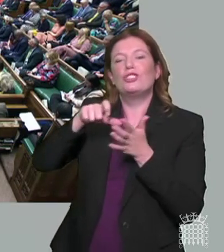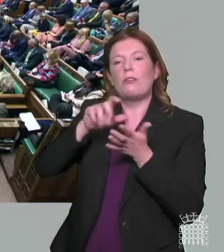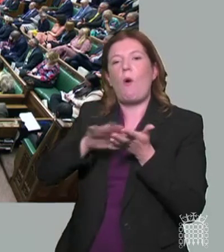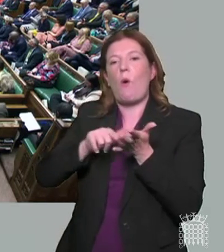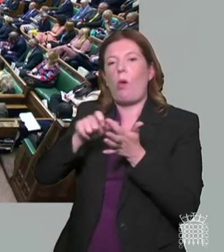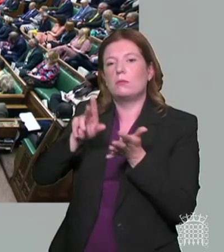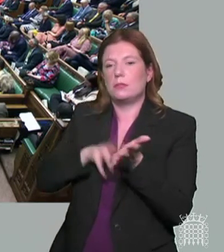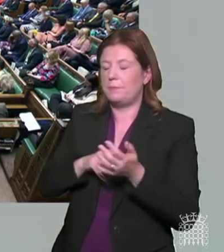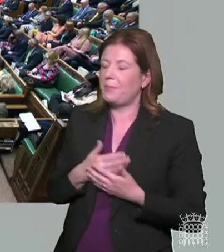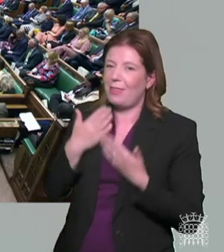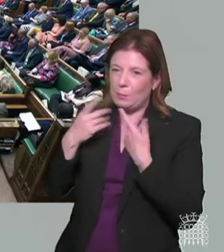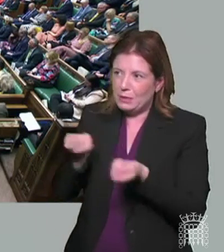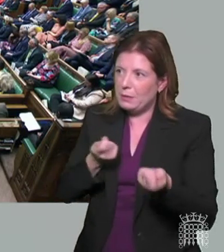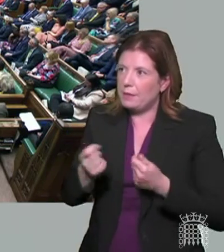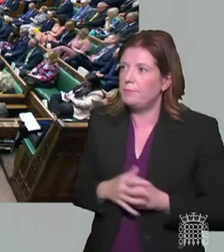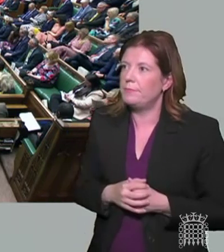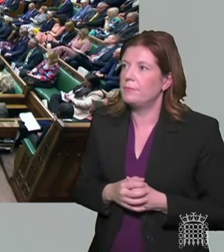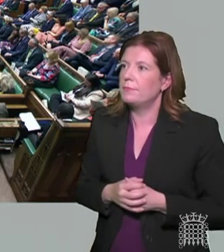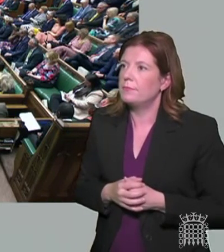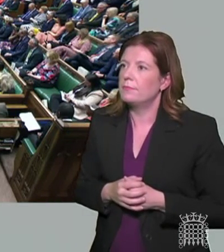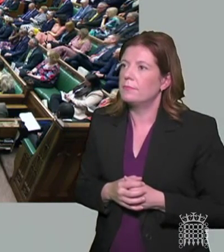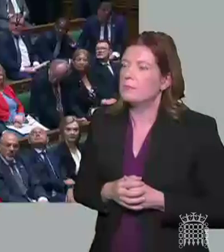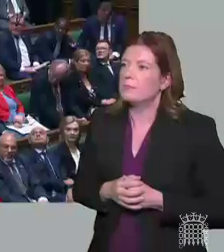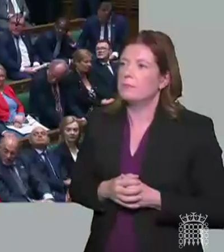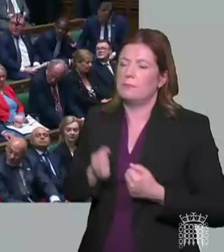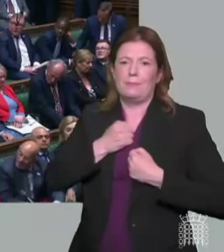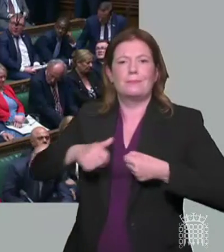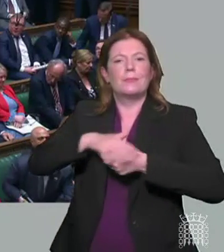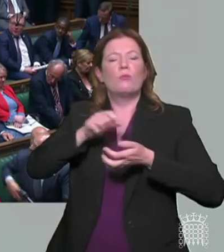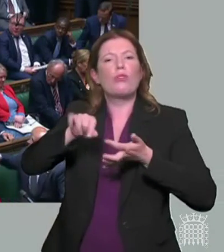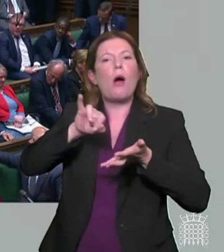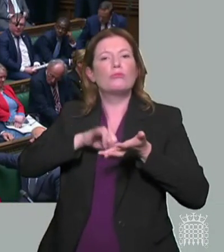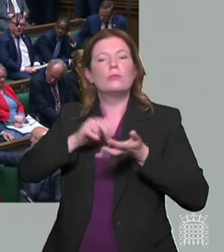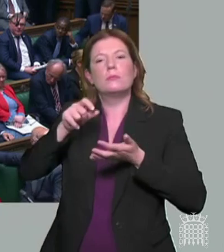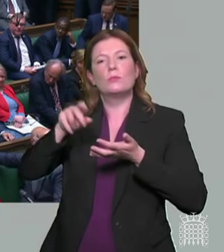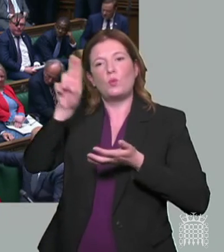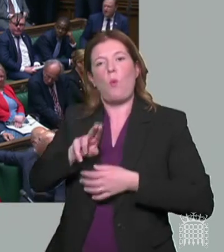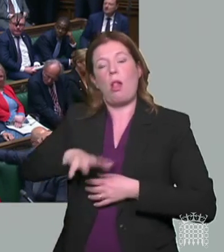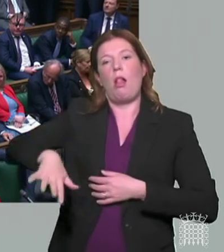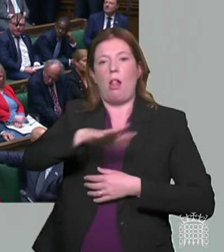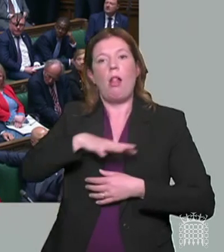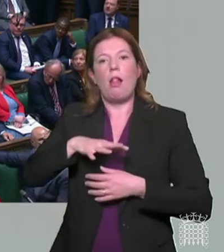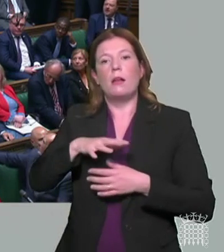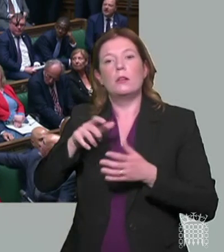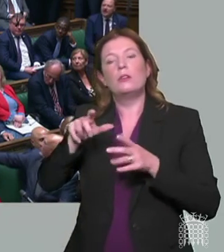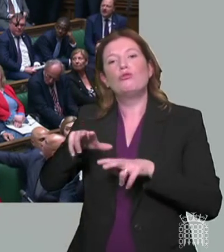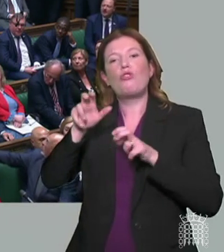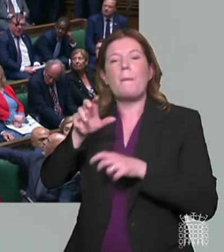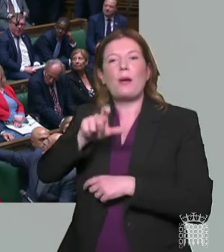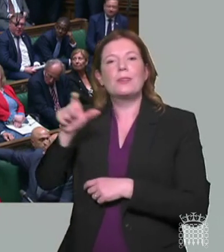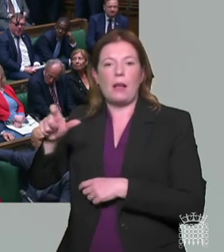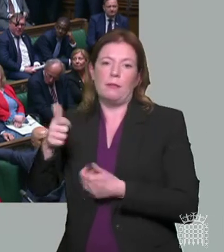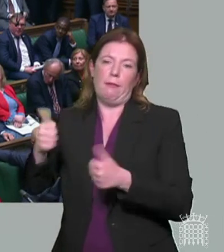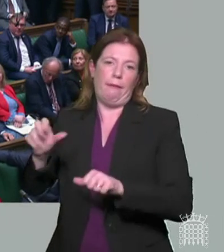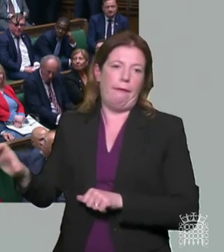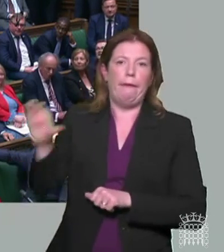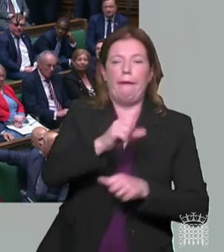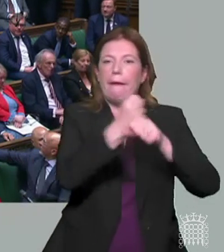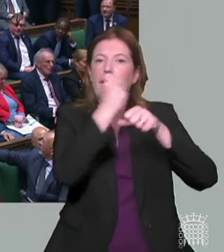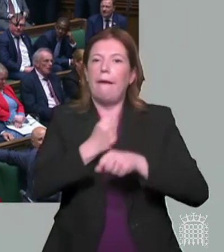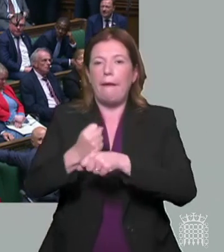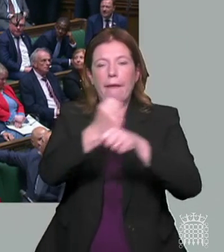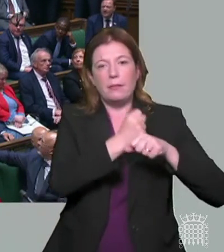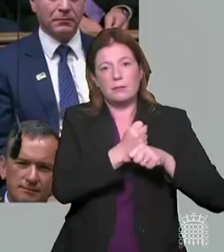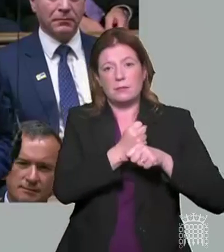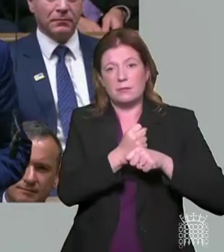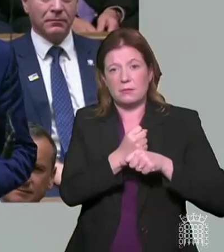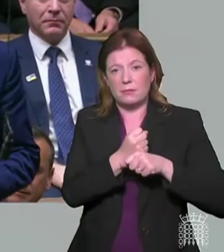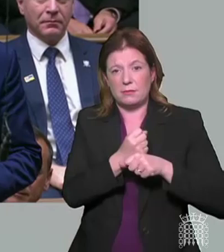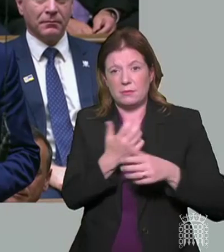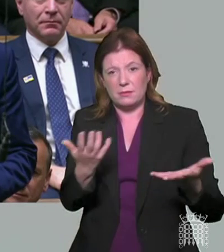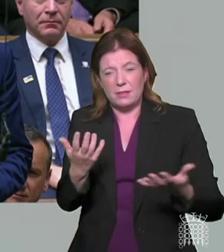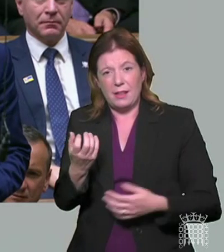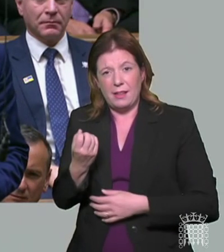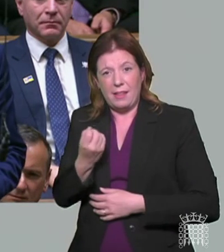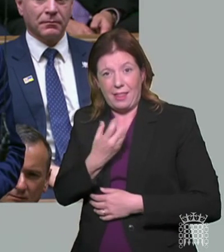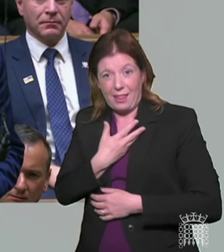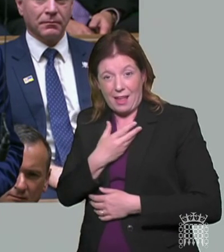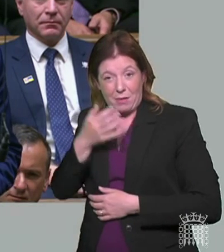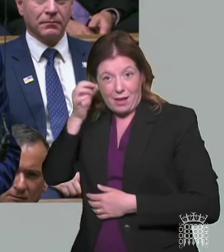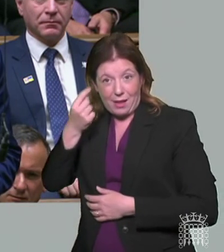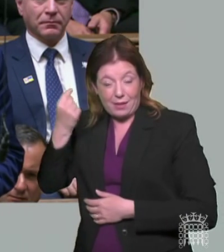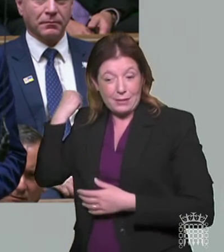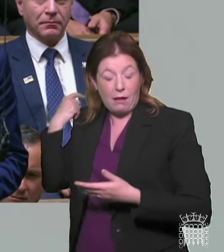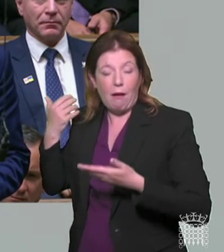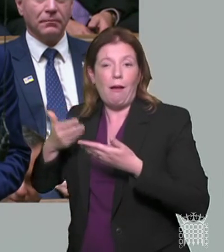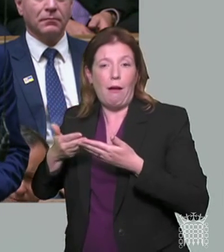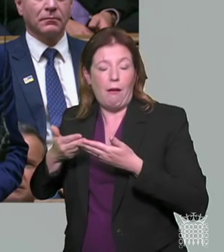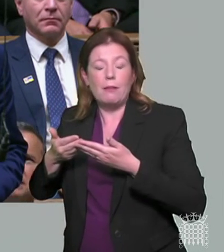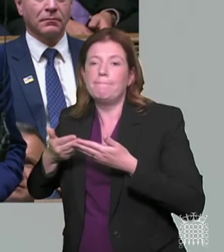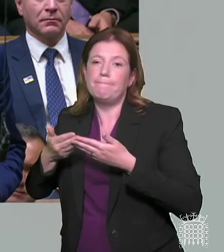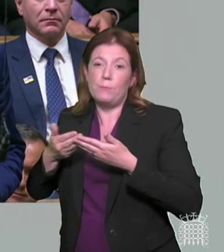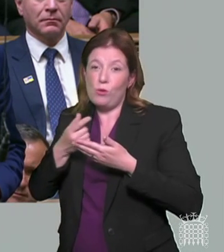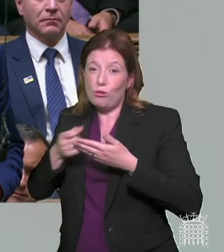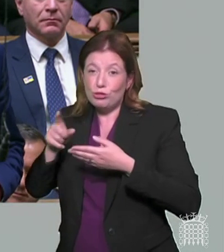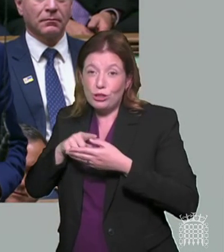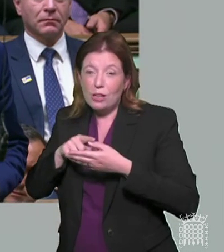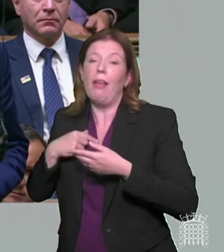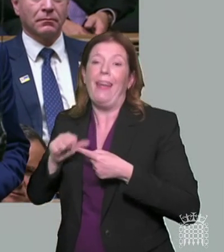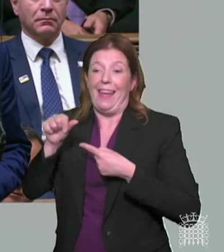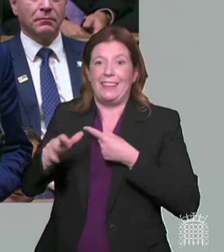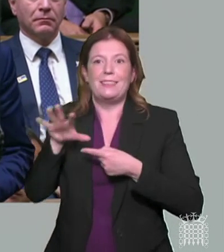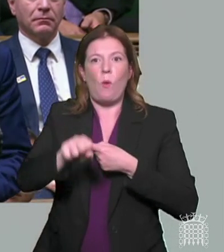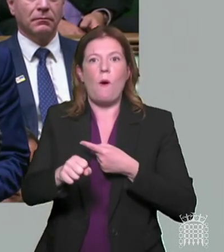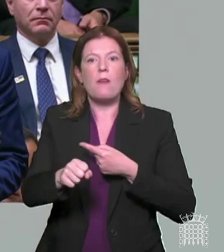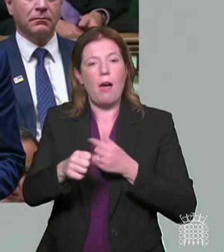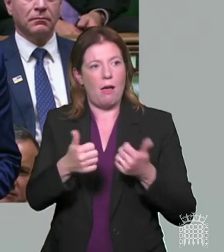Following my campaign, Witton-le-Wear Primary School is now being granted 350 grand for improvement works by Durham County Council—the only time this has happened, after Labour lost control of the council for the first time in over 100 years last year.